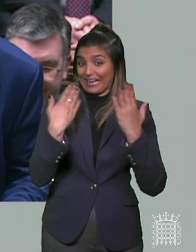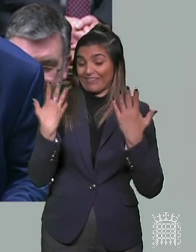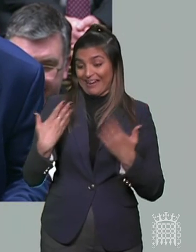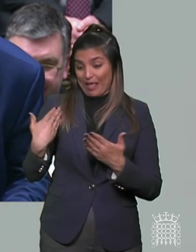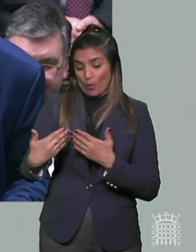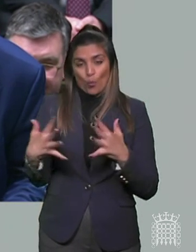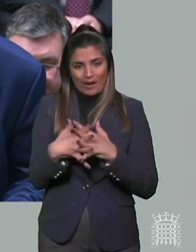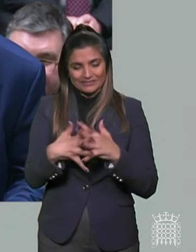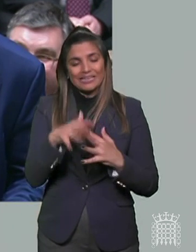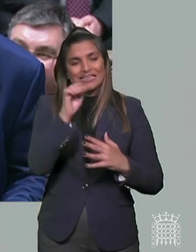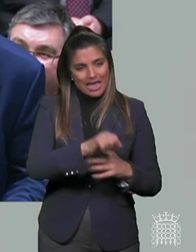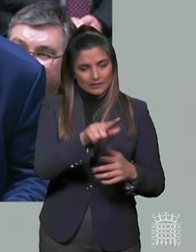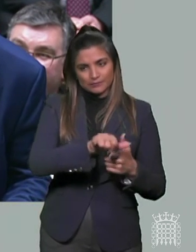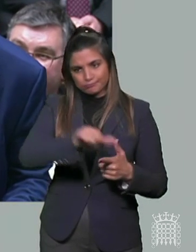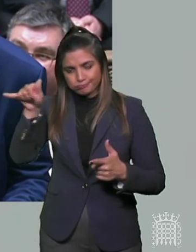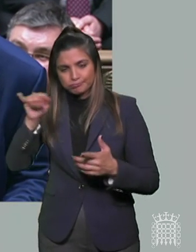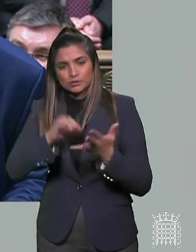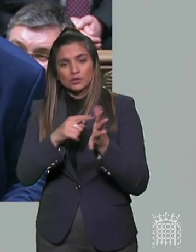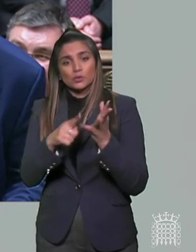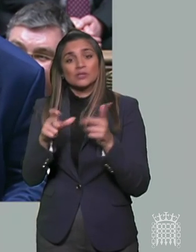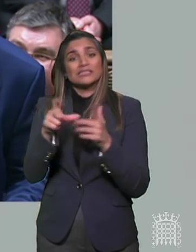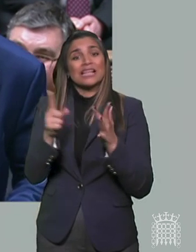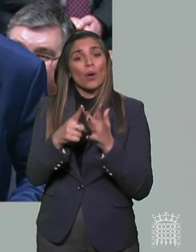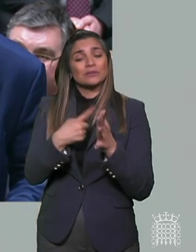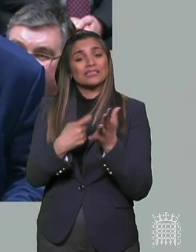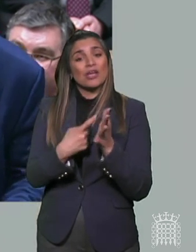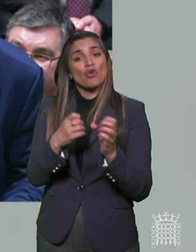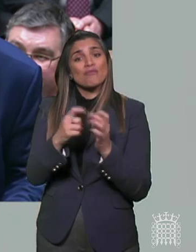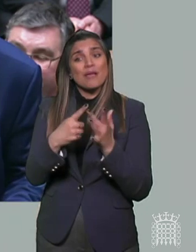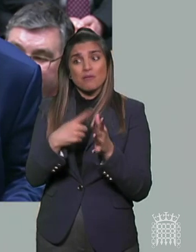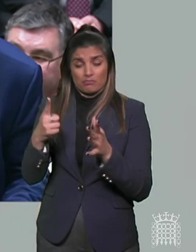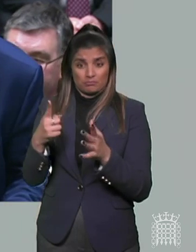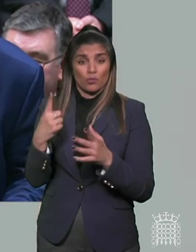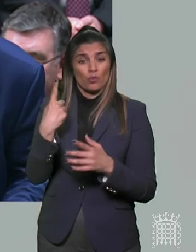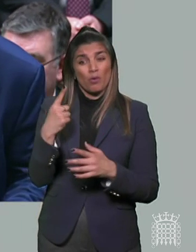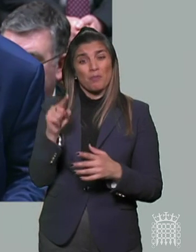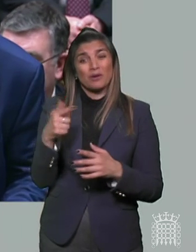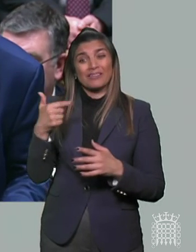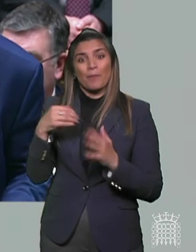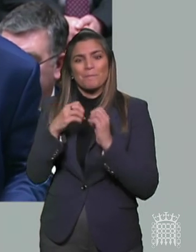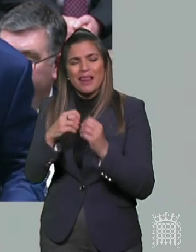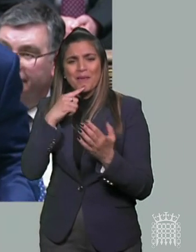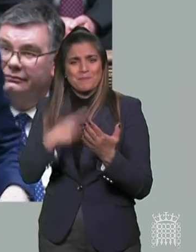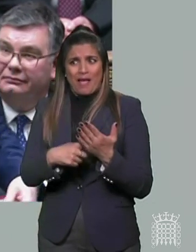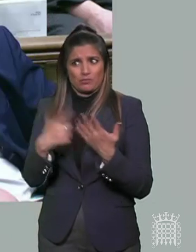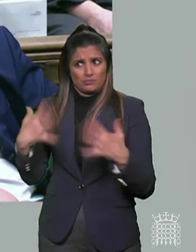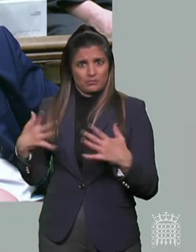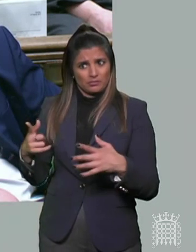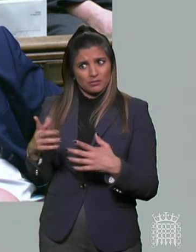Yes, he is out in Saudi Arabia to close a £1 billion investment deal that will create 700 jobs in the north in renewable energy.